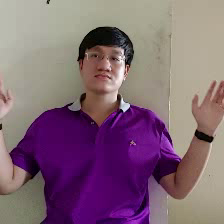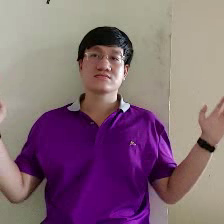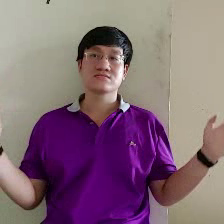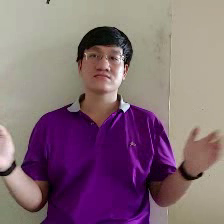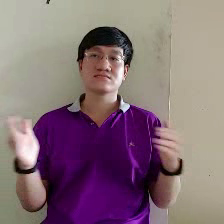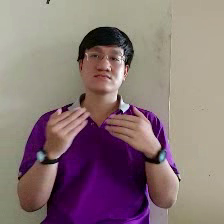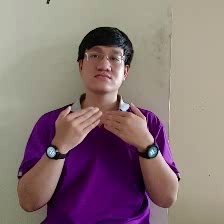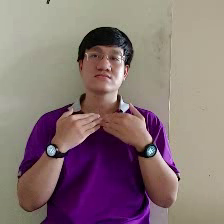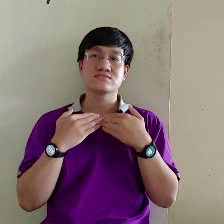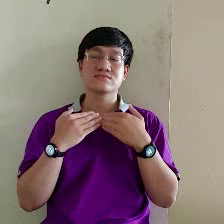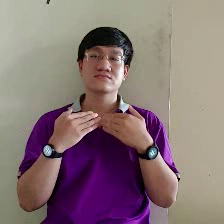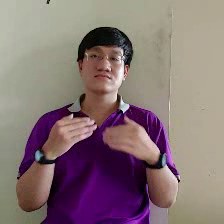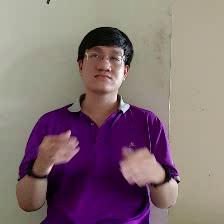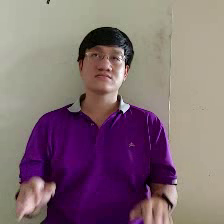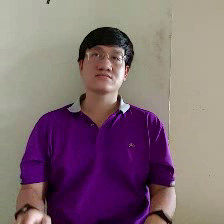Bế mạc